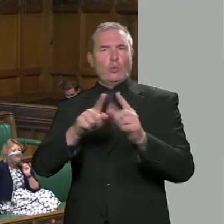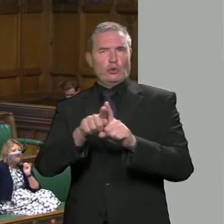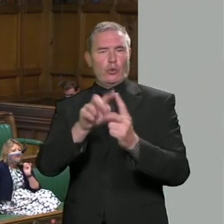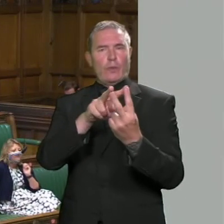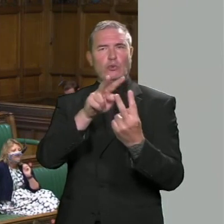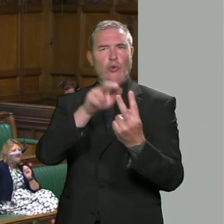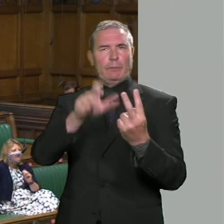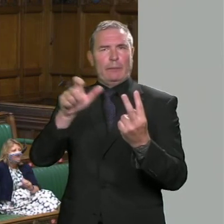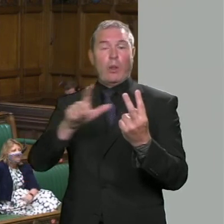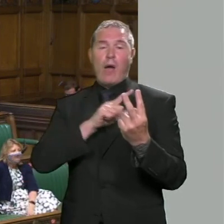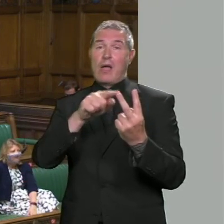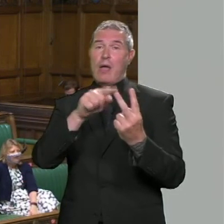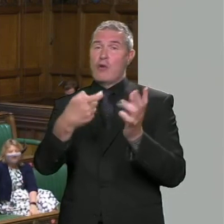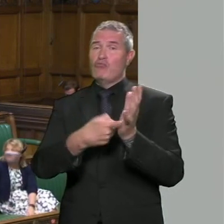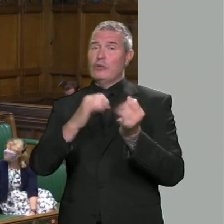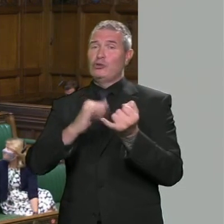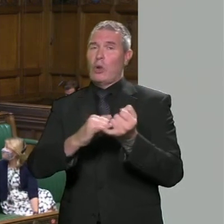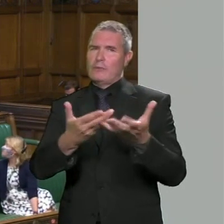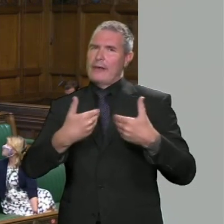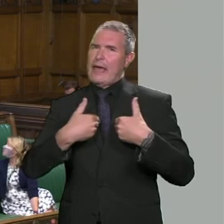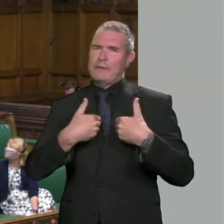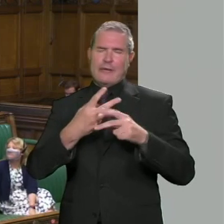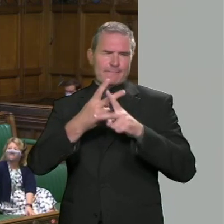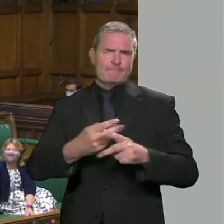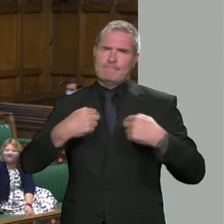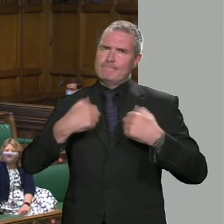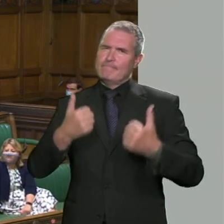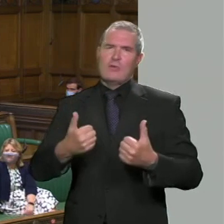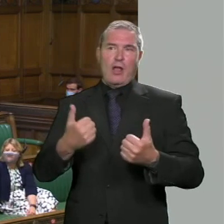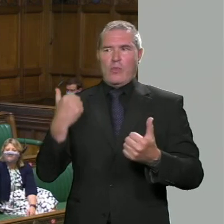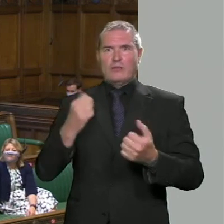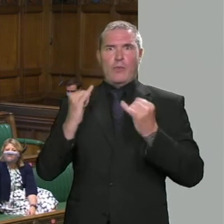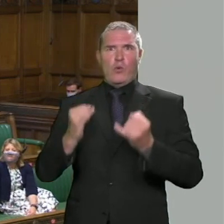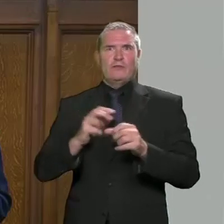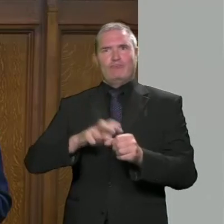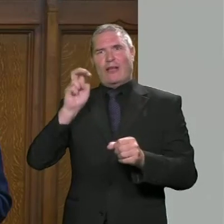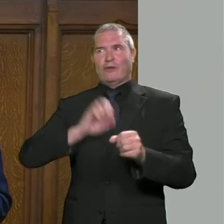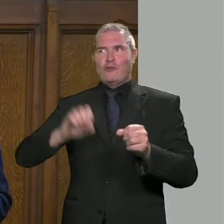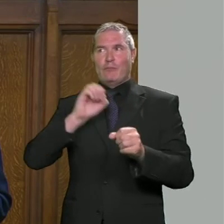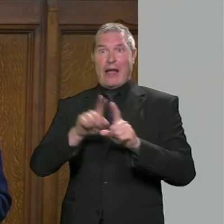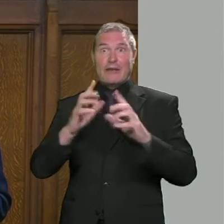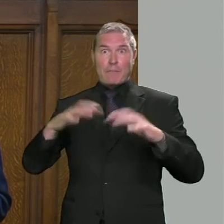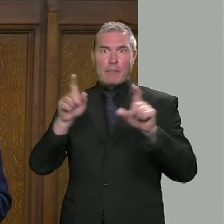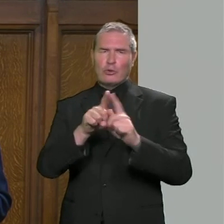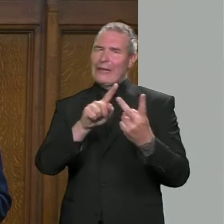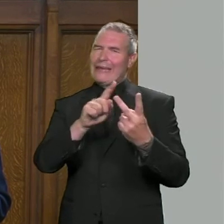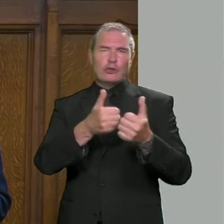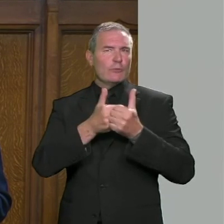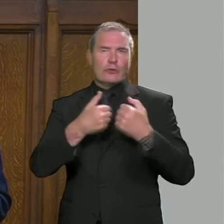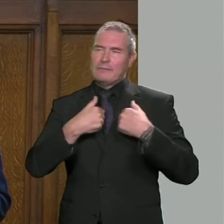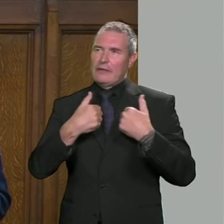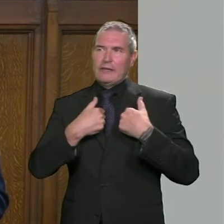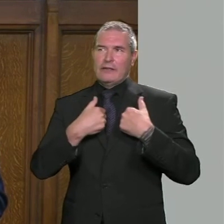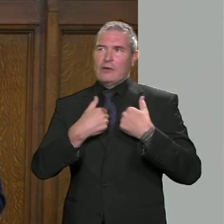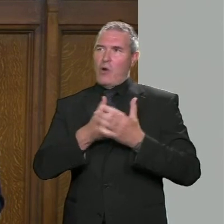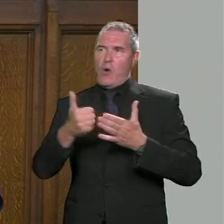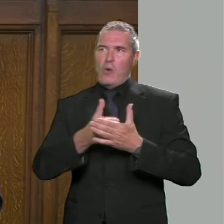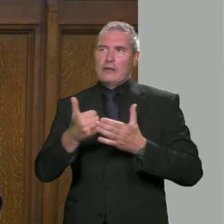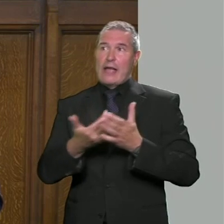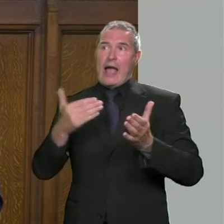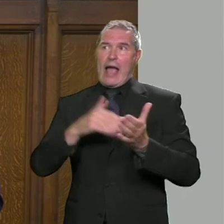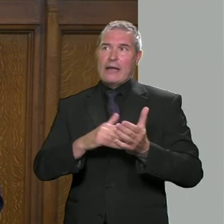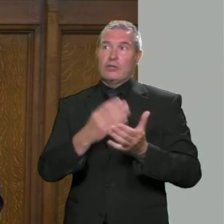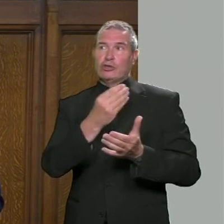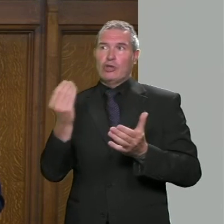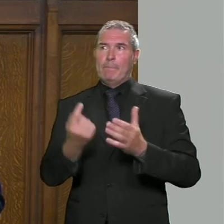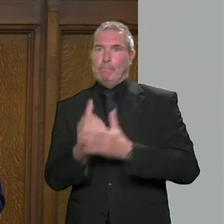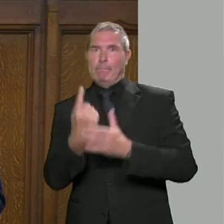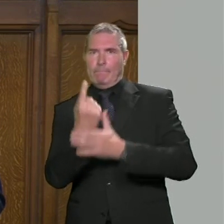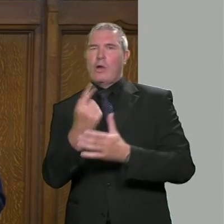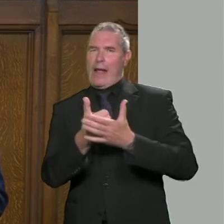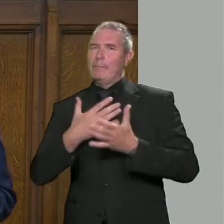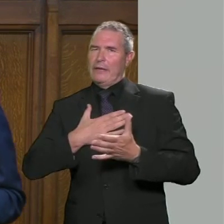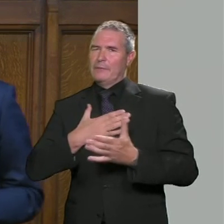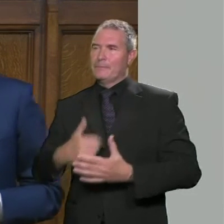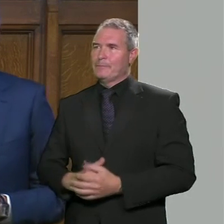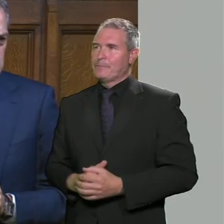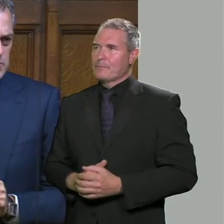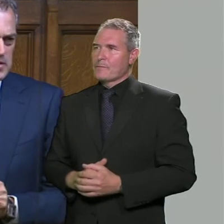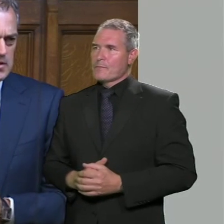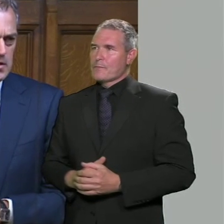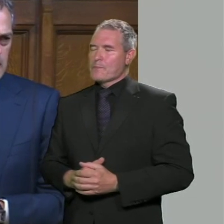Sir Roy gave amazing service to me when I was Chief Whip during the worst of the Brexit years in dealing with a hung Parliament and with the occasional disruptive Back Bencher.